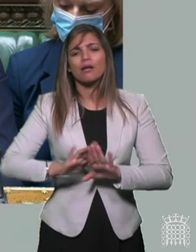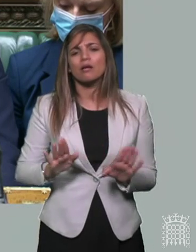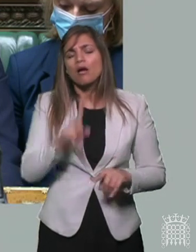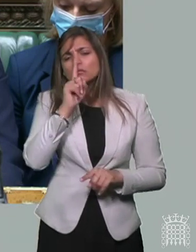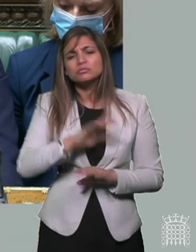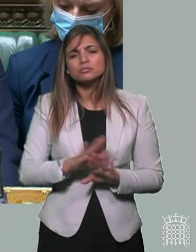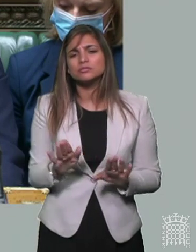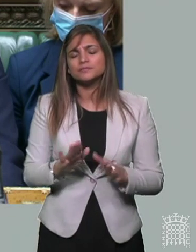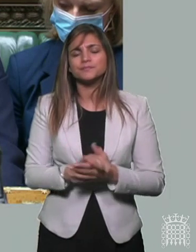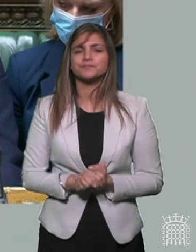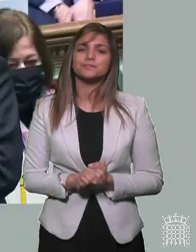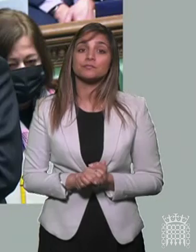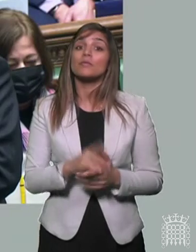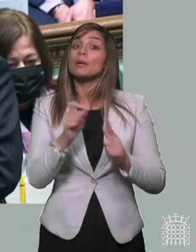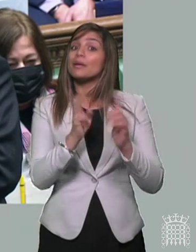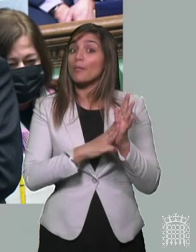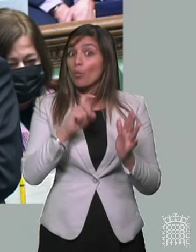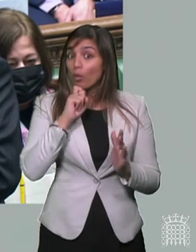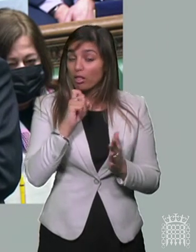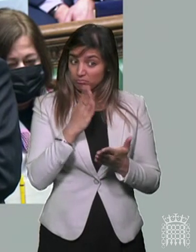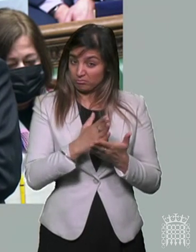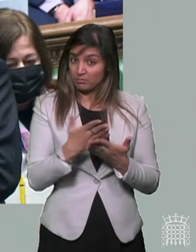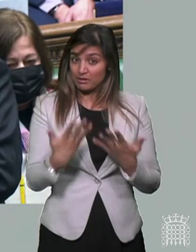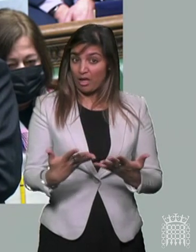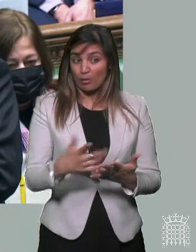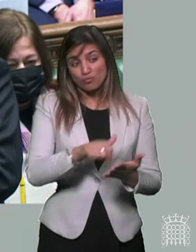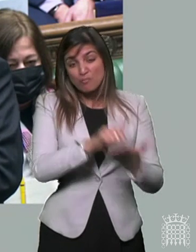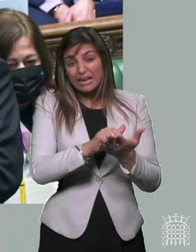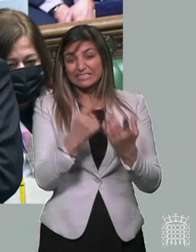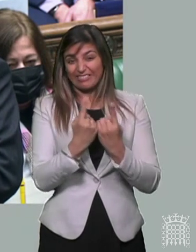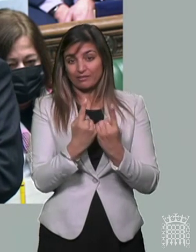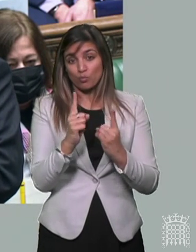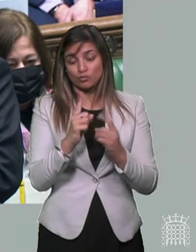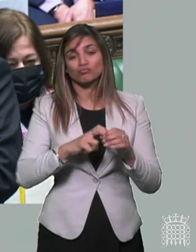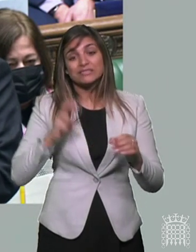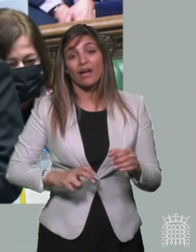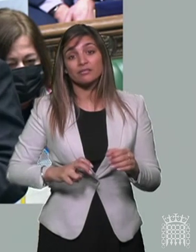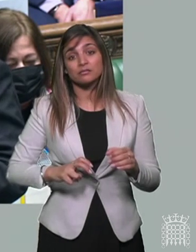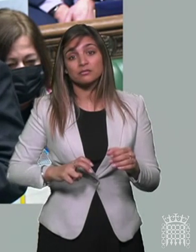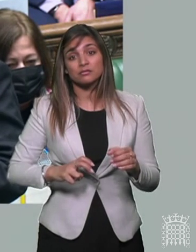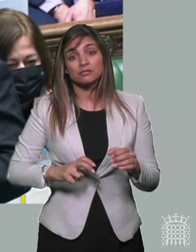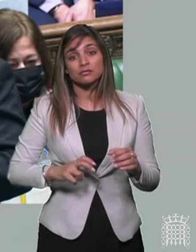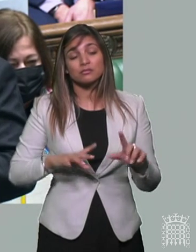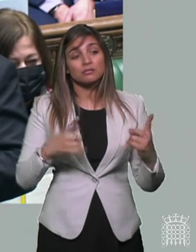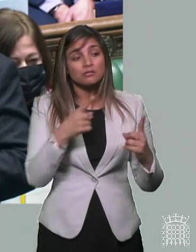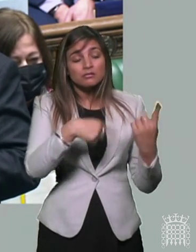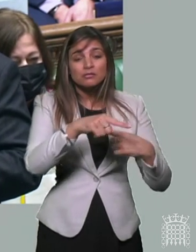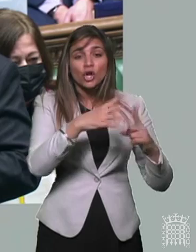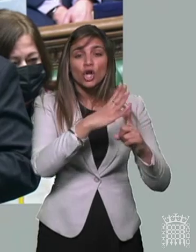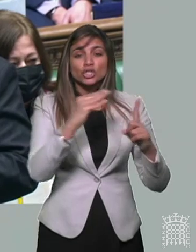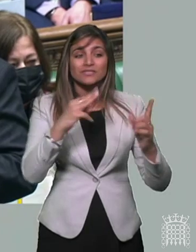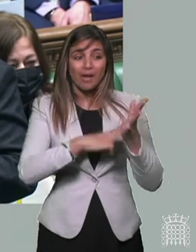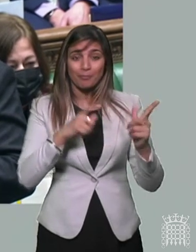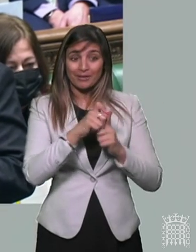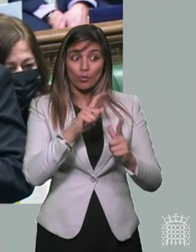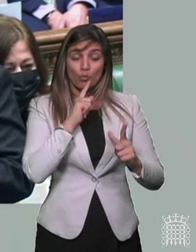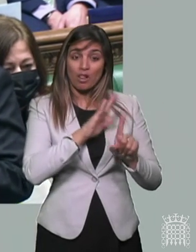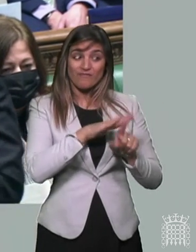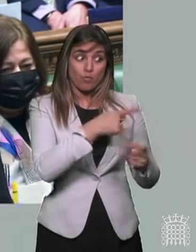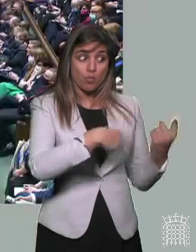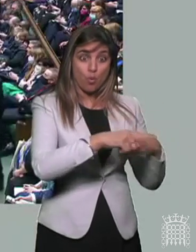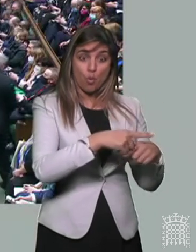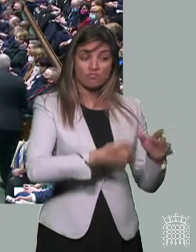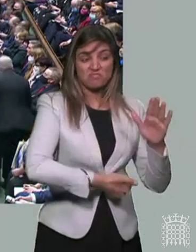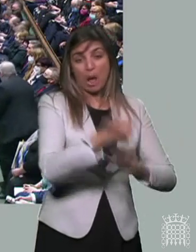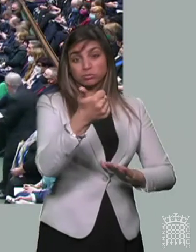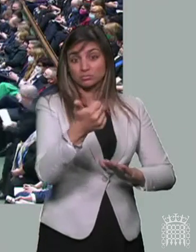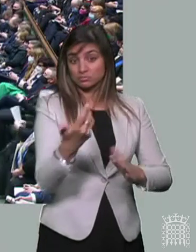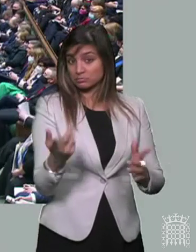Will he Prime Minister finally do the decent thing and resign, or will his Tory MPs be forced to show him the door?